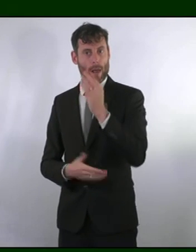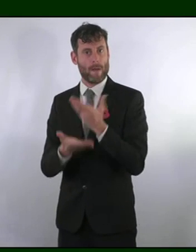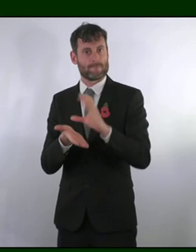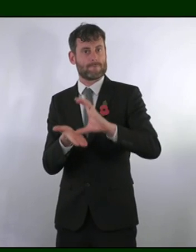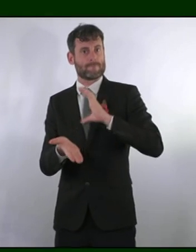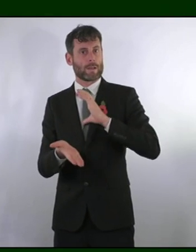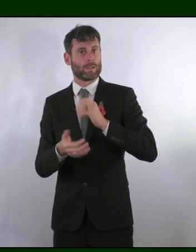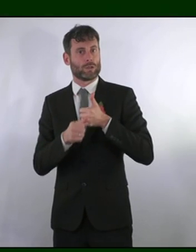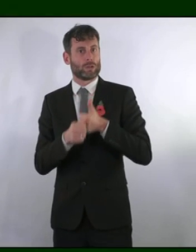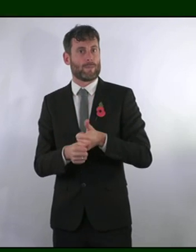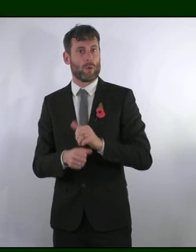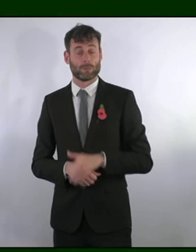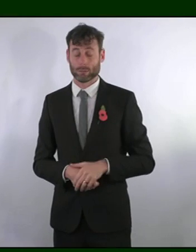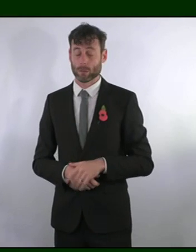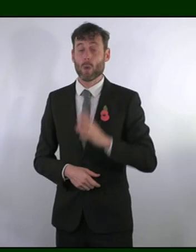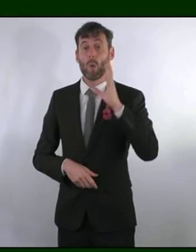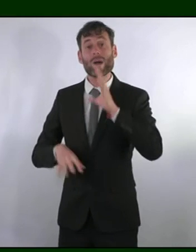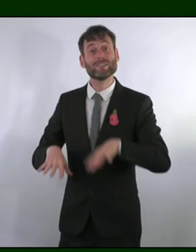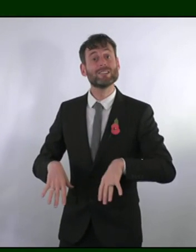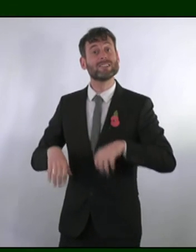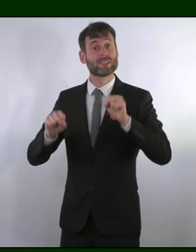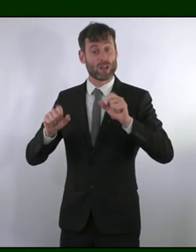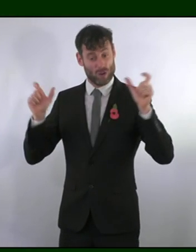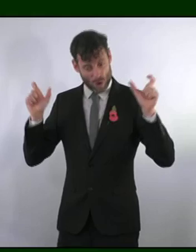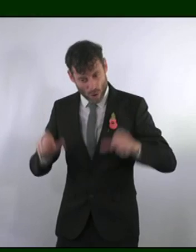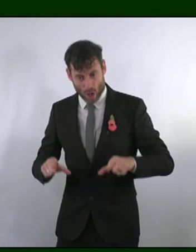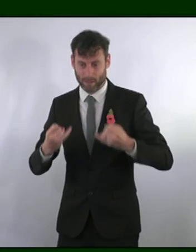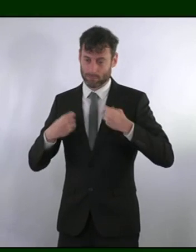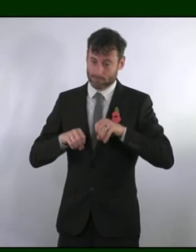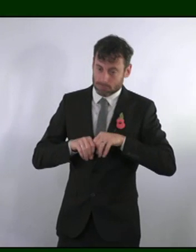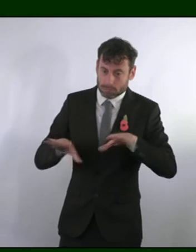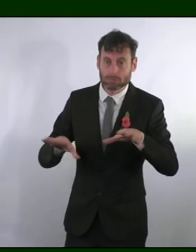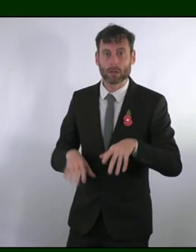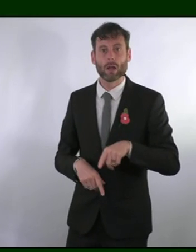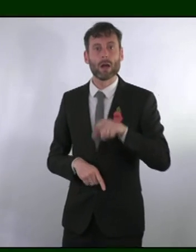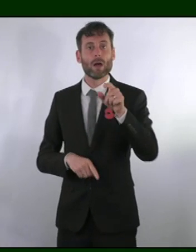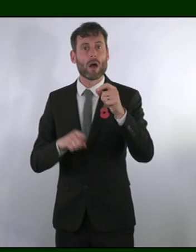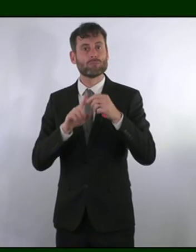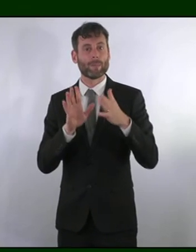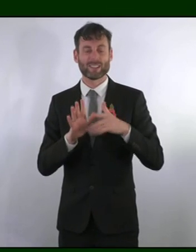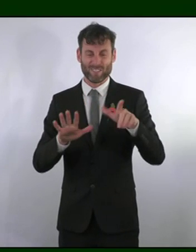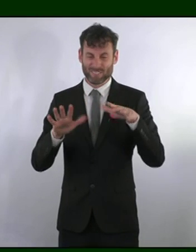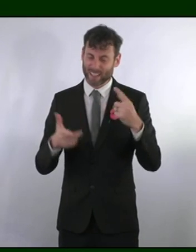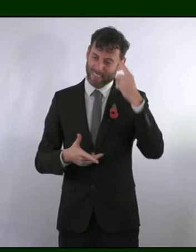Since the start of this crisis, the Prime Minister has repeatedly refused to lift a finger to help those families.